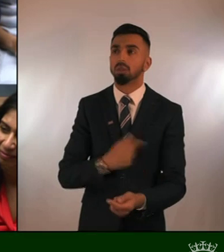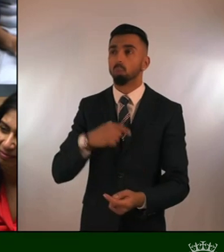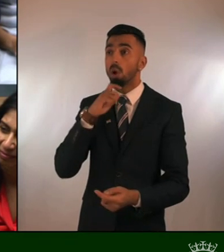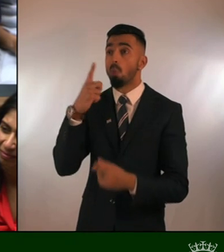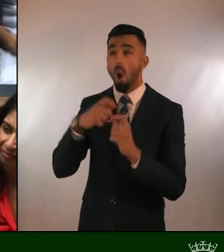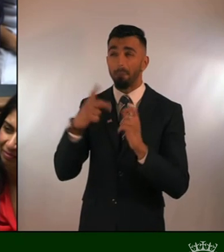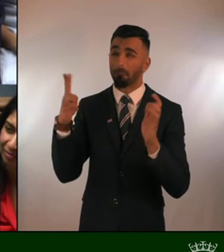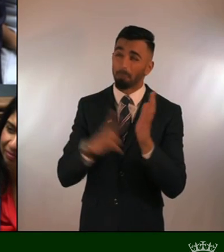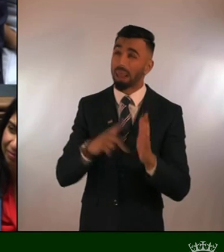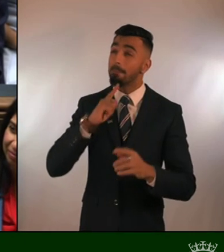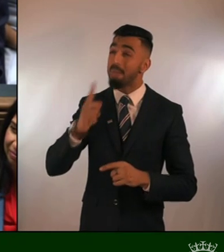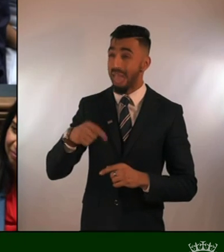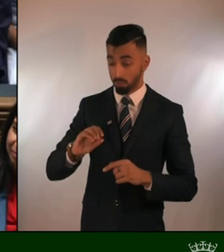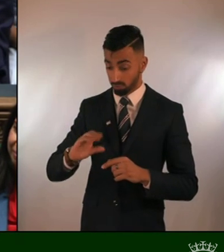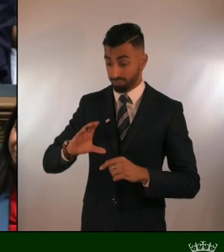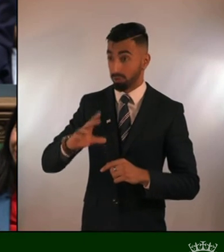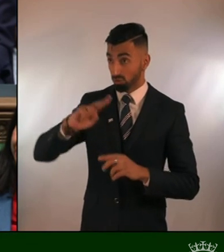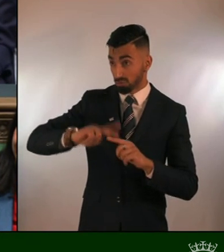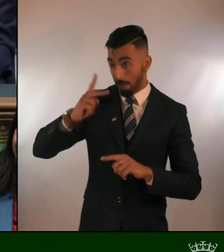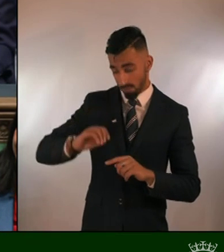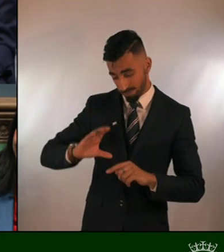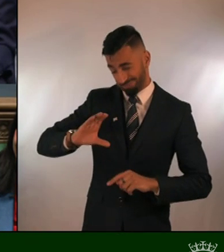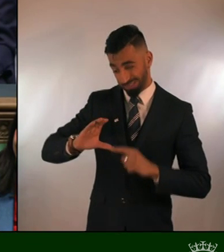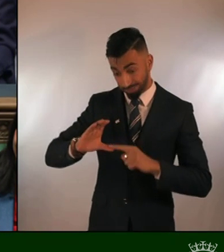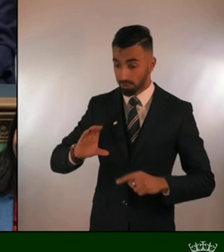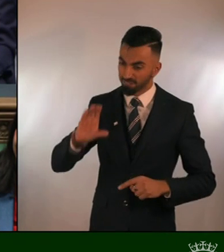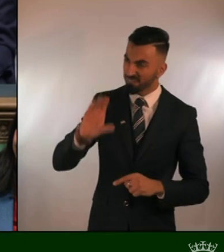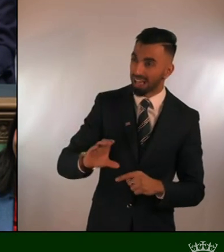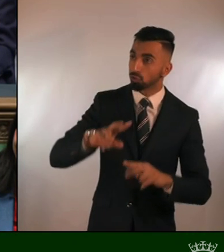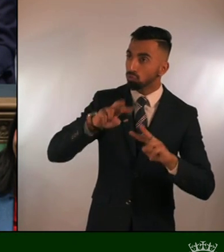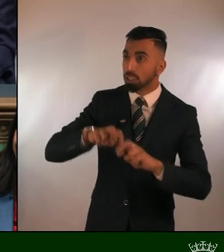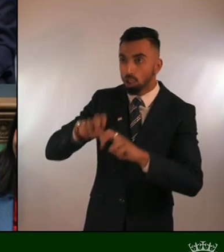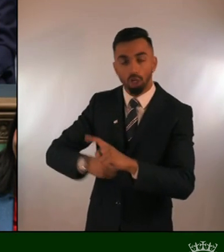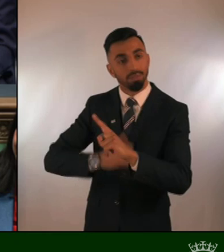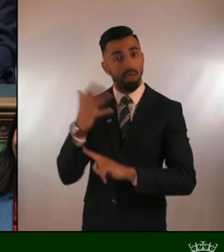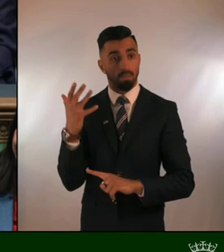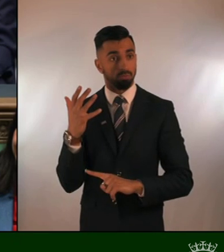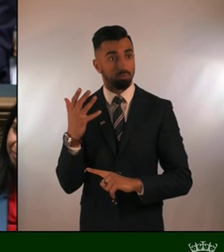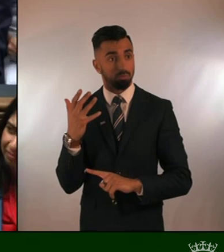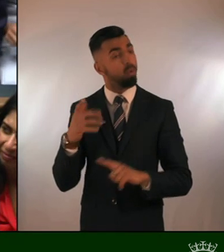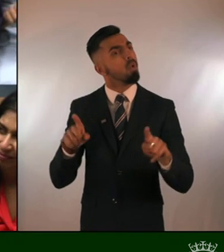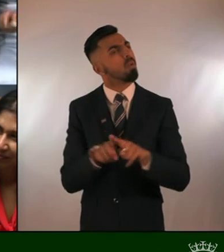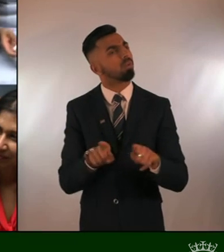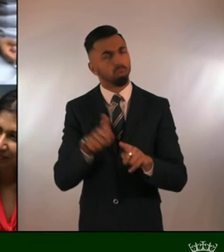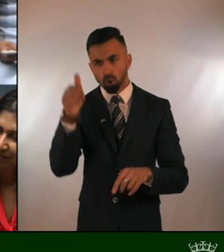As well as taxing pollution, we will invest in and cut taxes on clean transport.